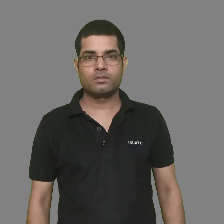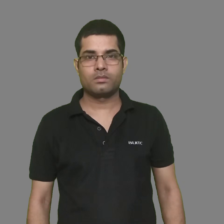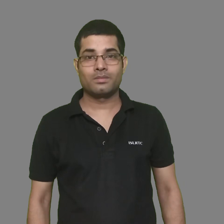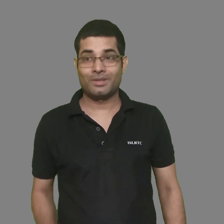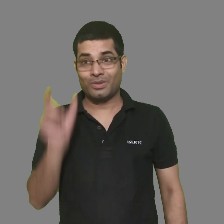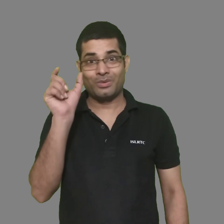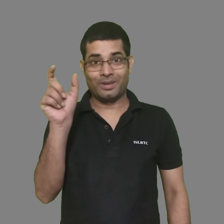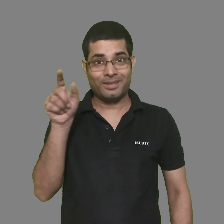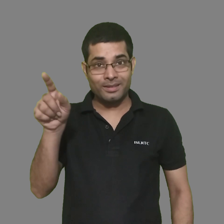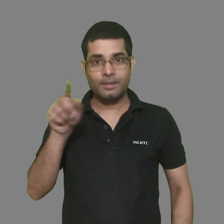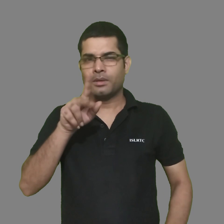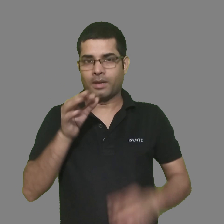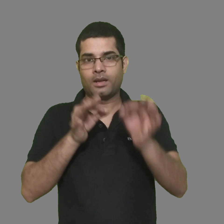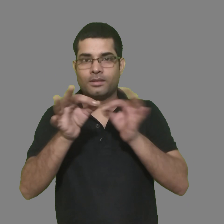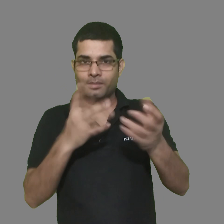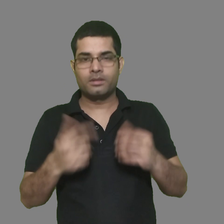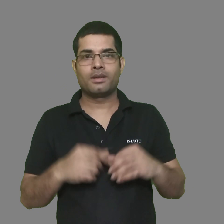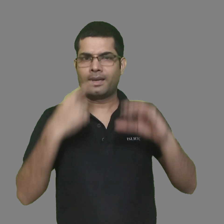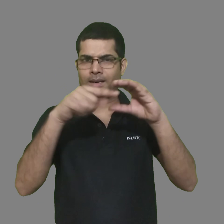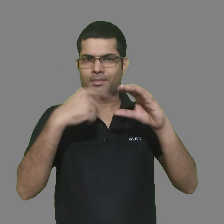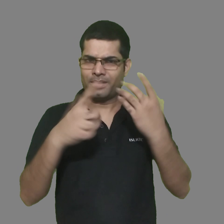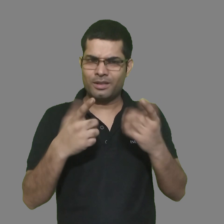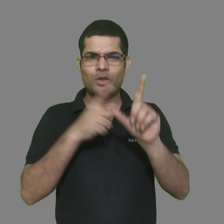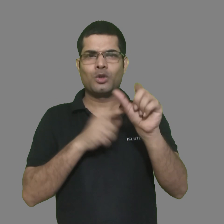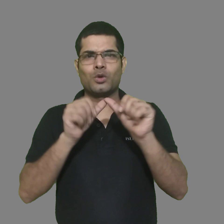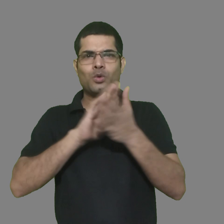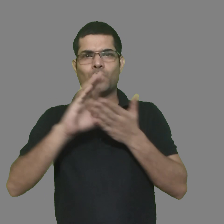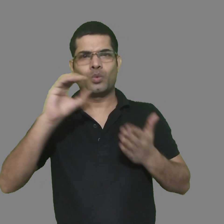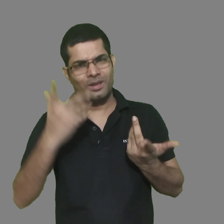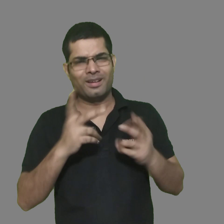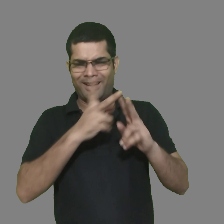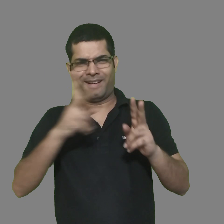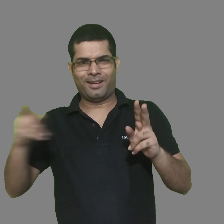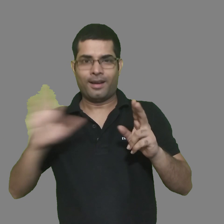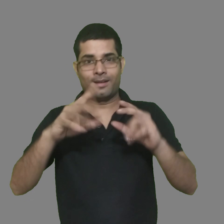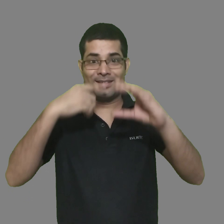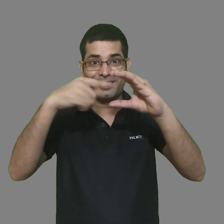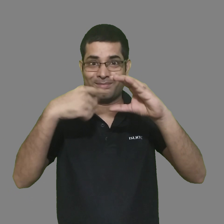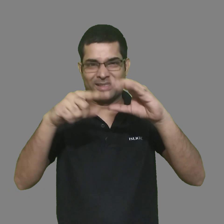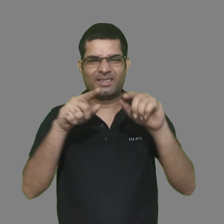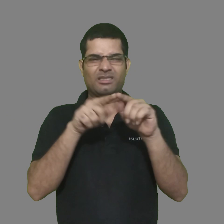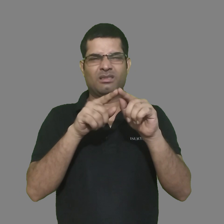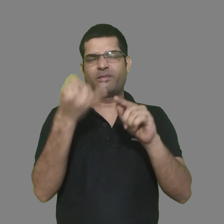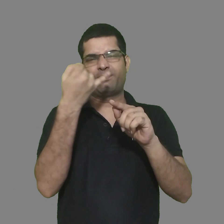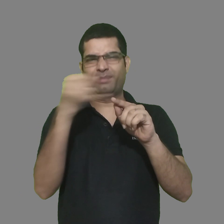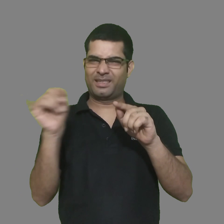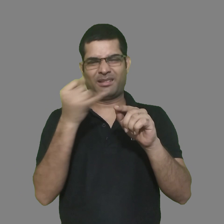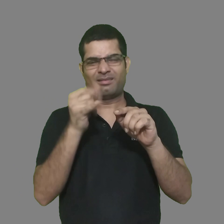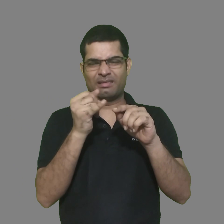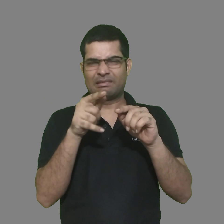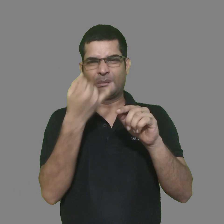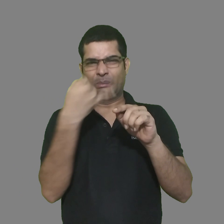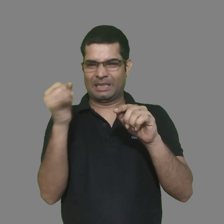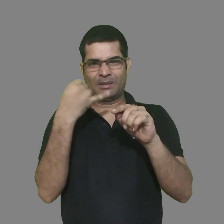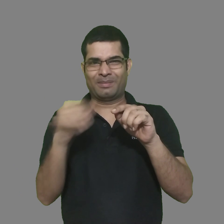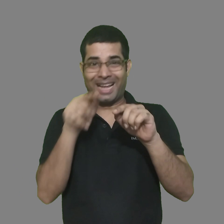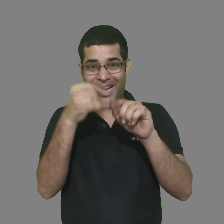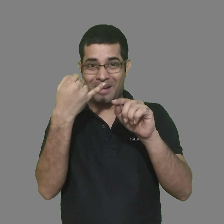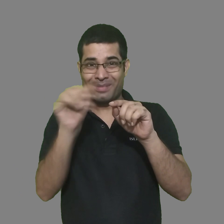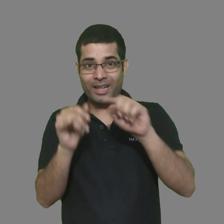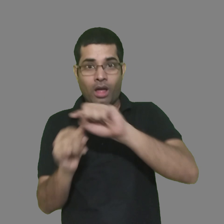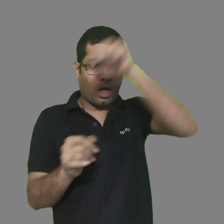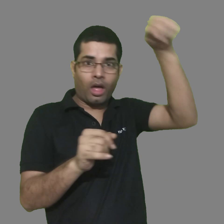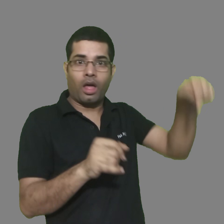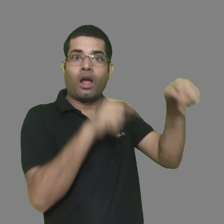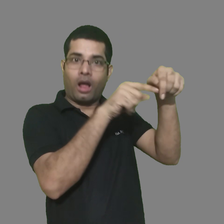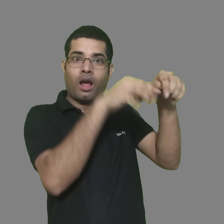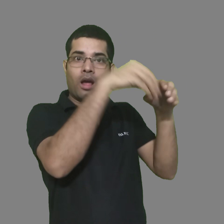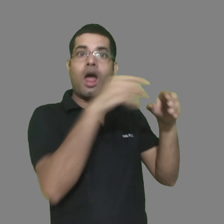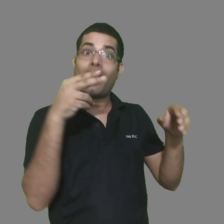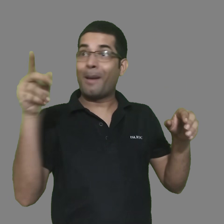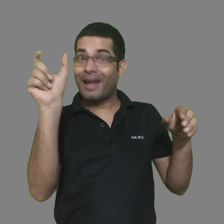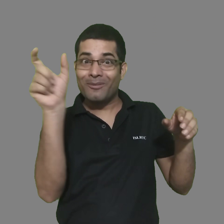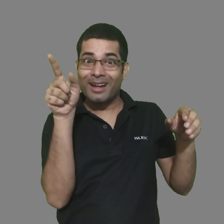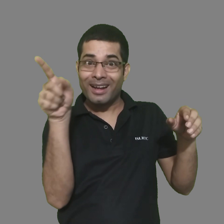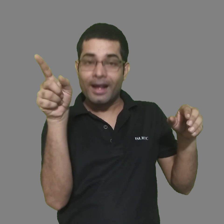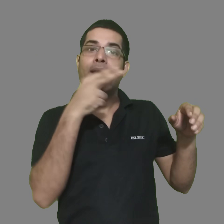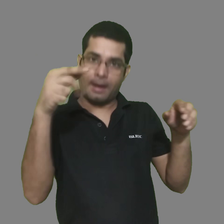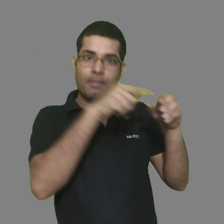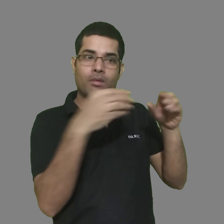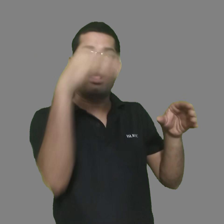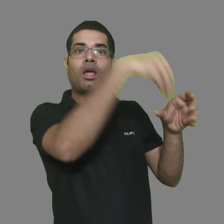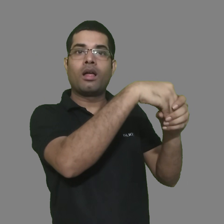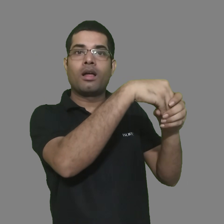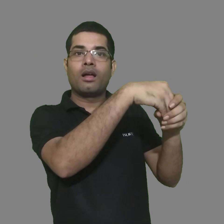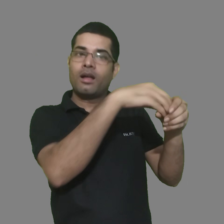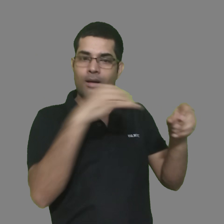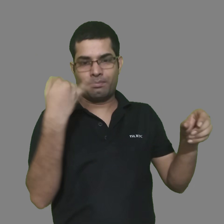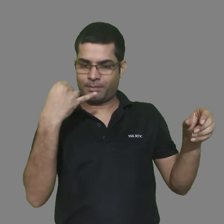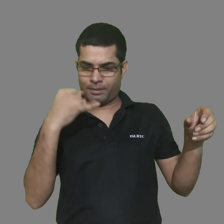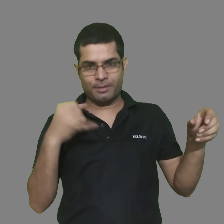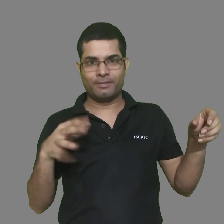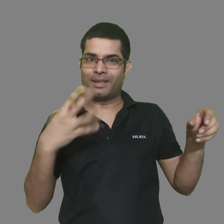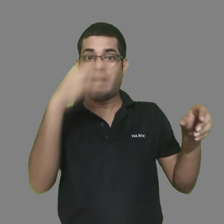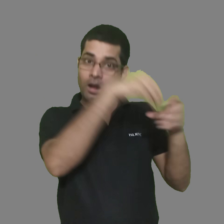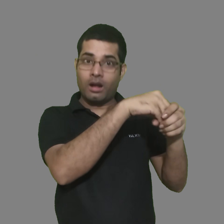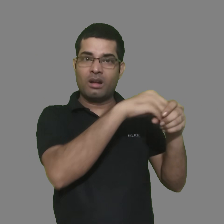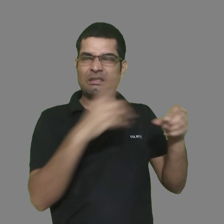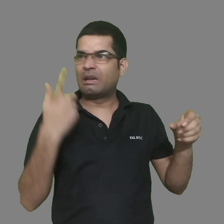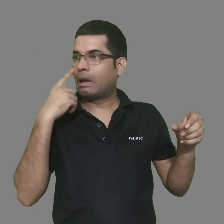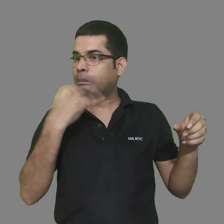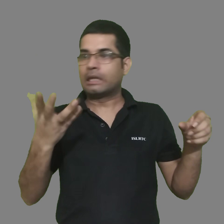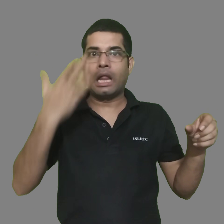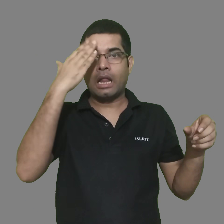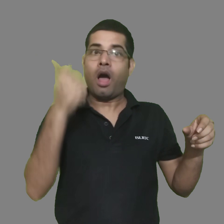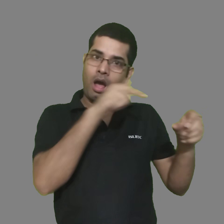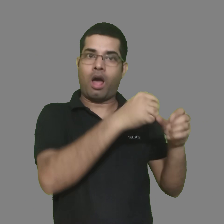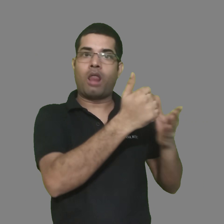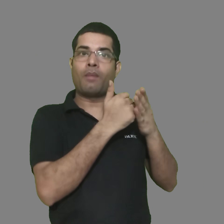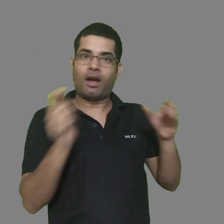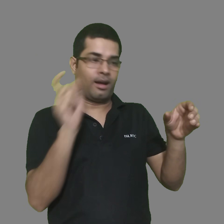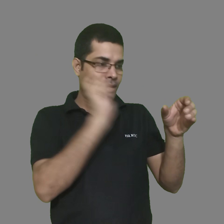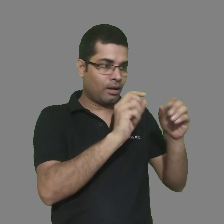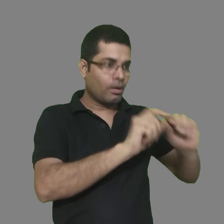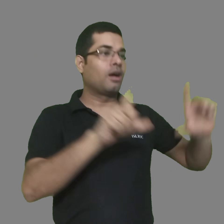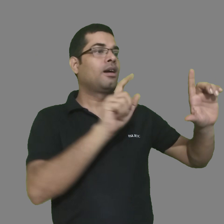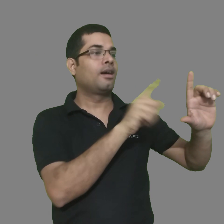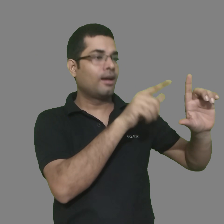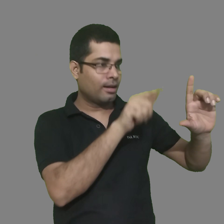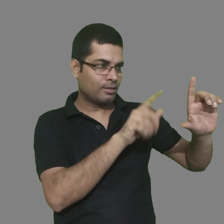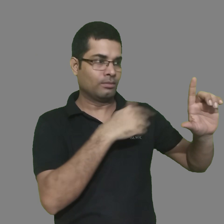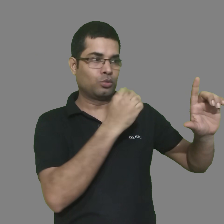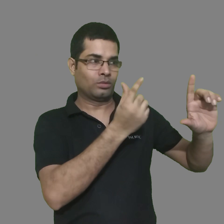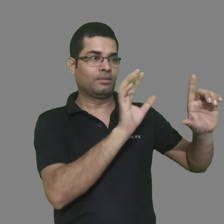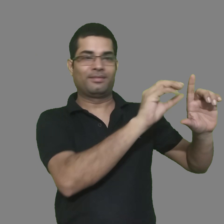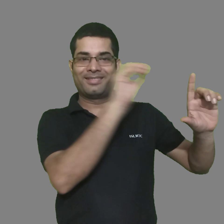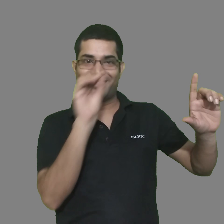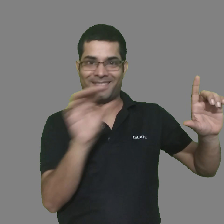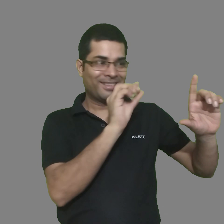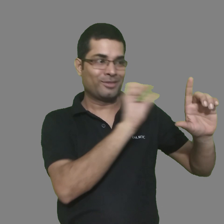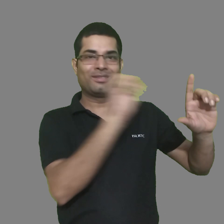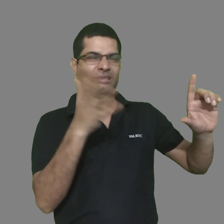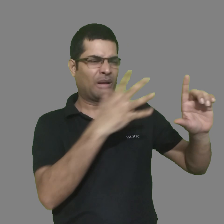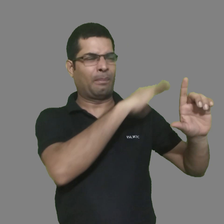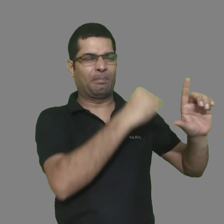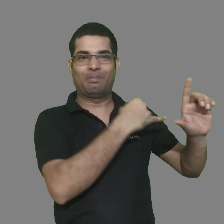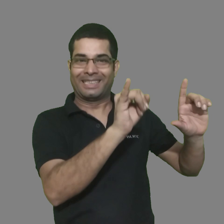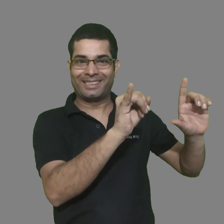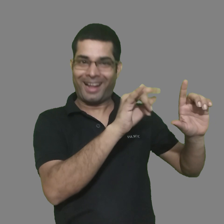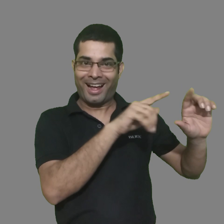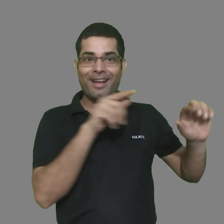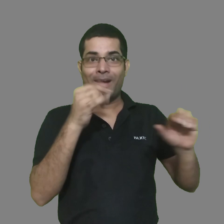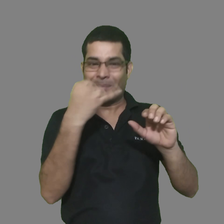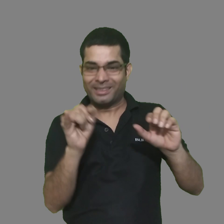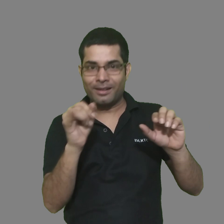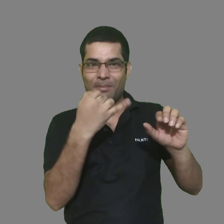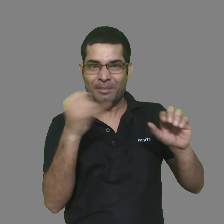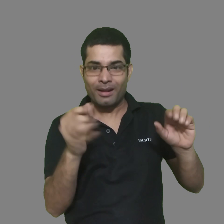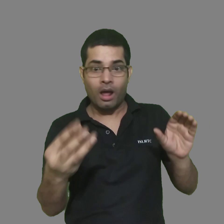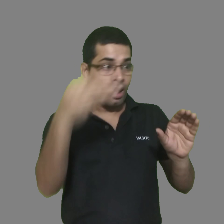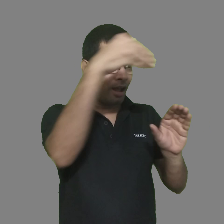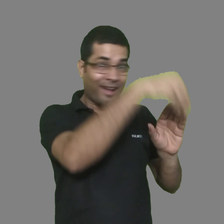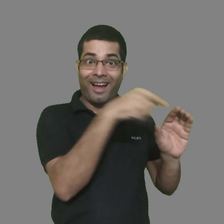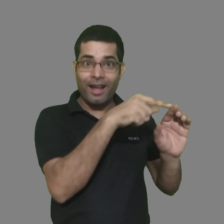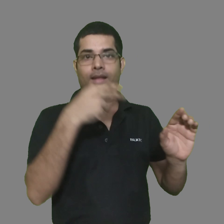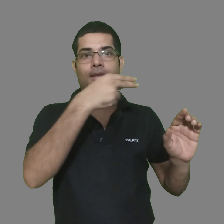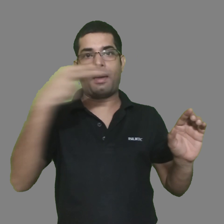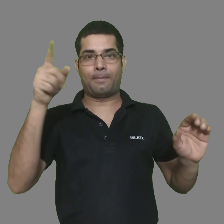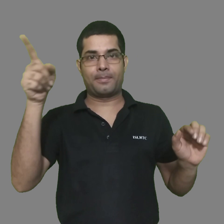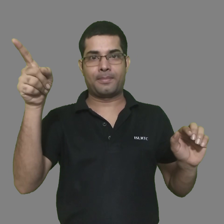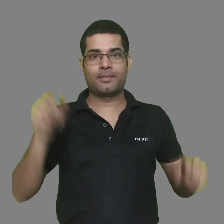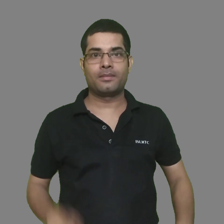Trash Folder